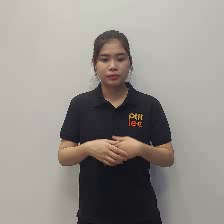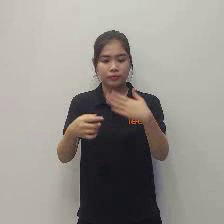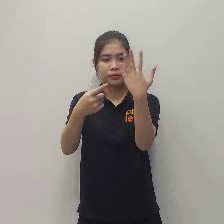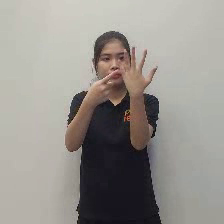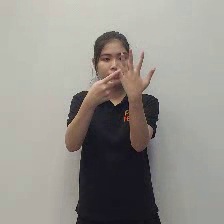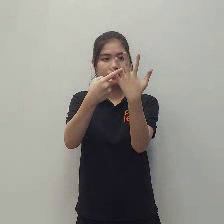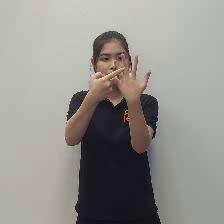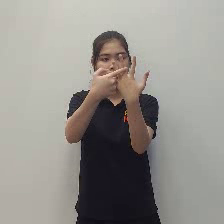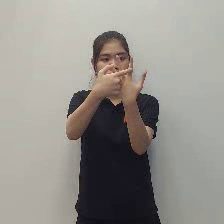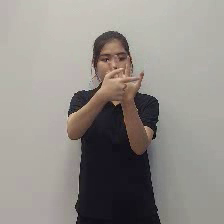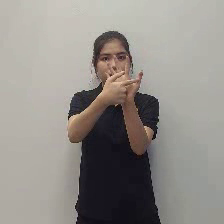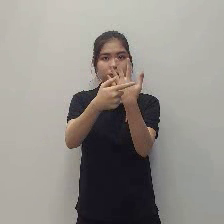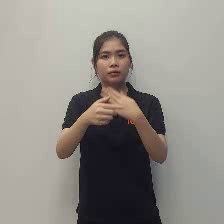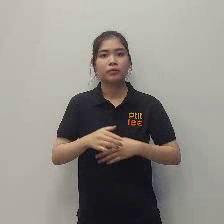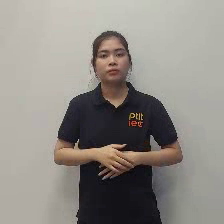Ngón tay